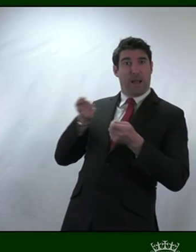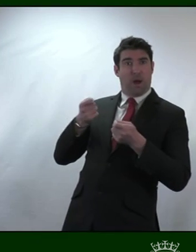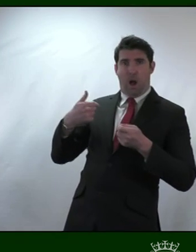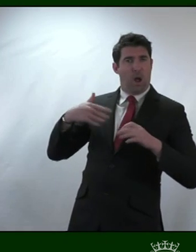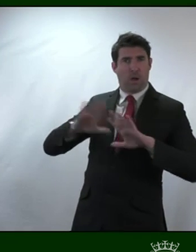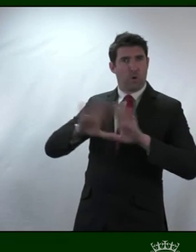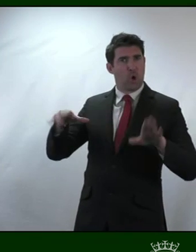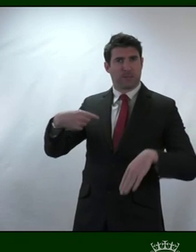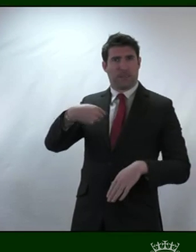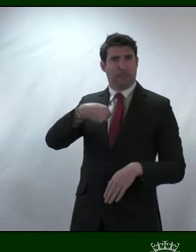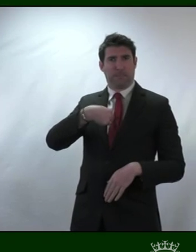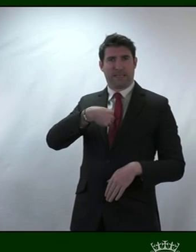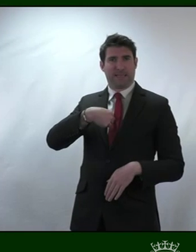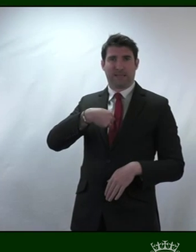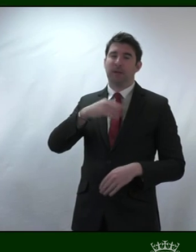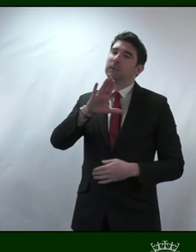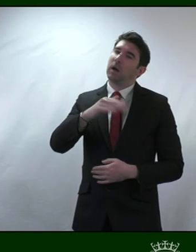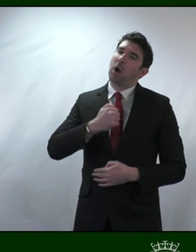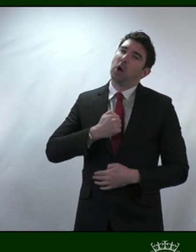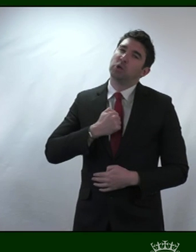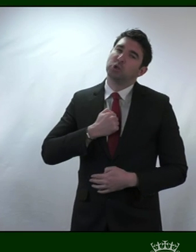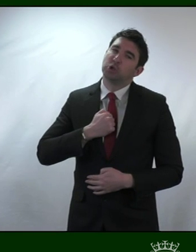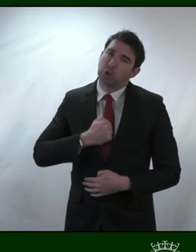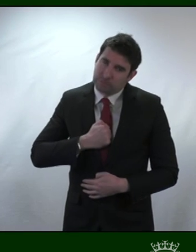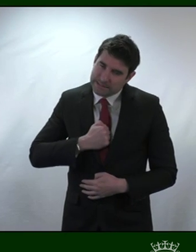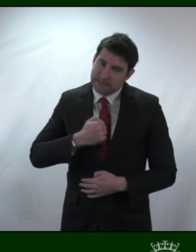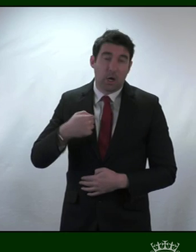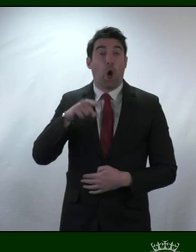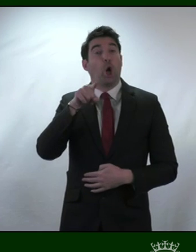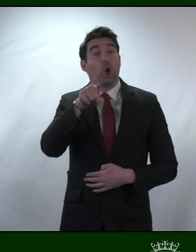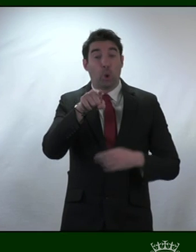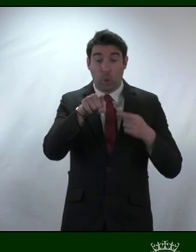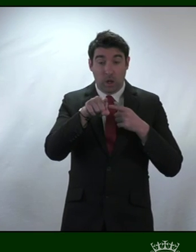My apologies, Mr Speaker. I am obviously addressing my question to the Prime Minister.